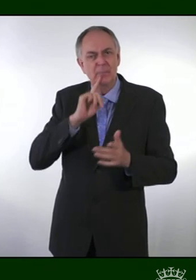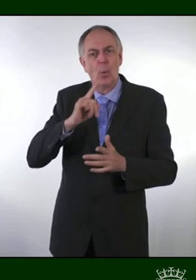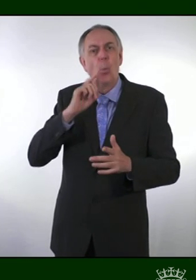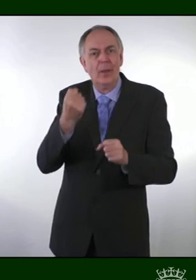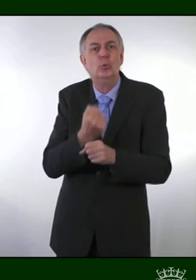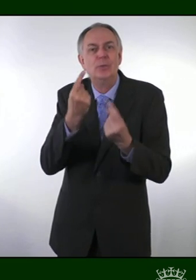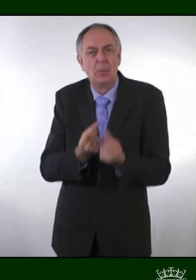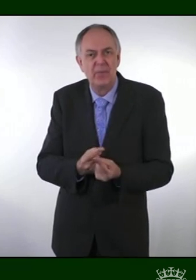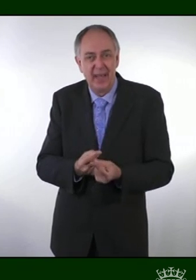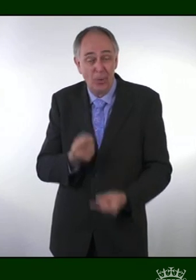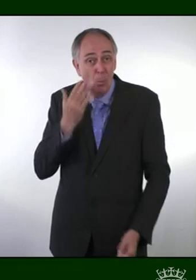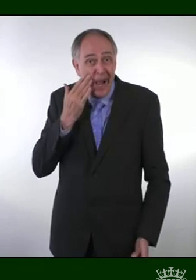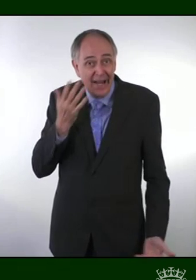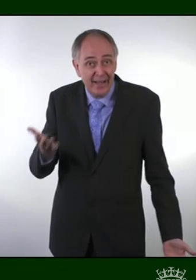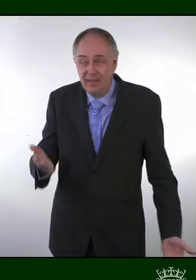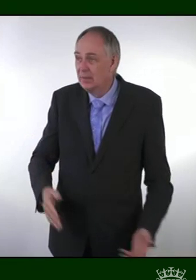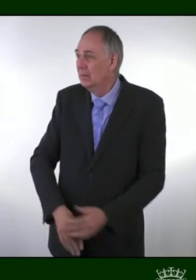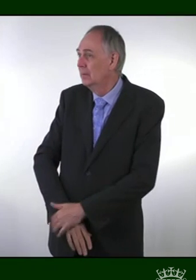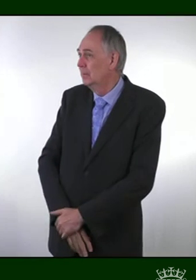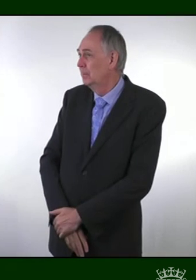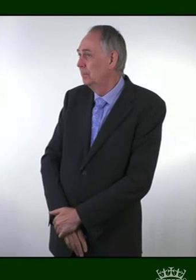When is he going to do so?